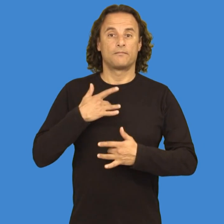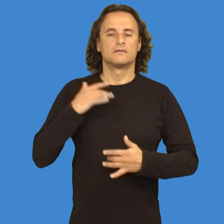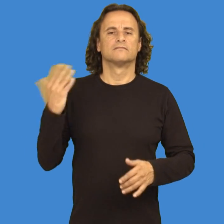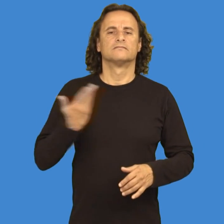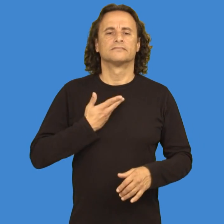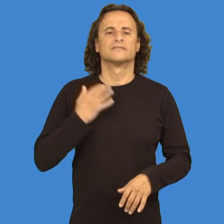afectar